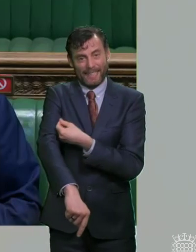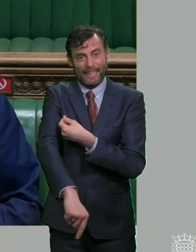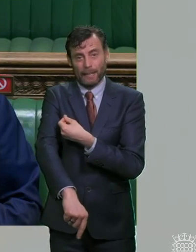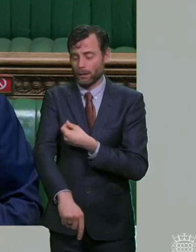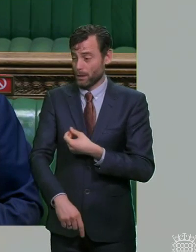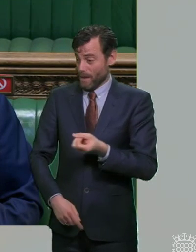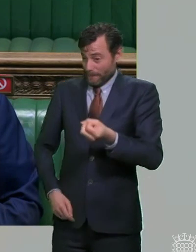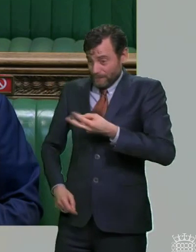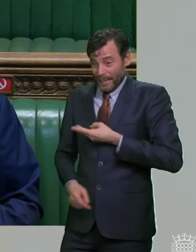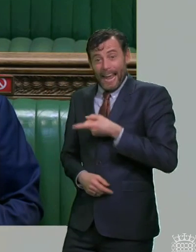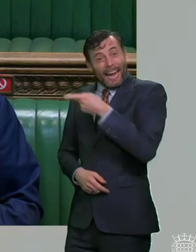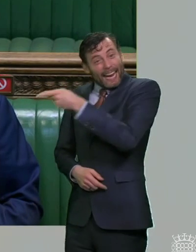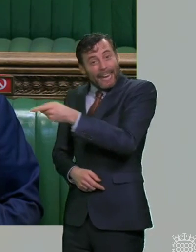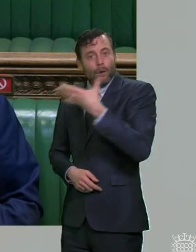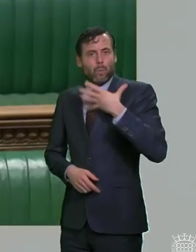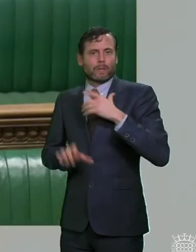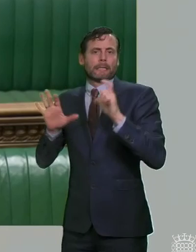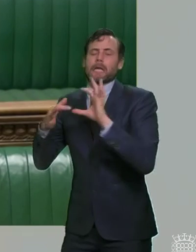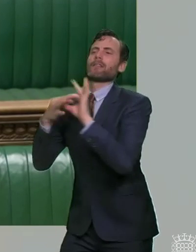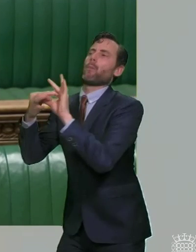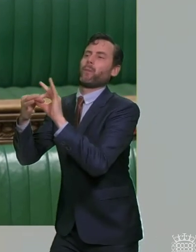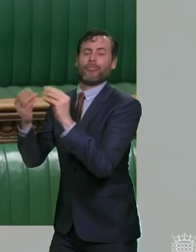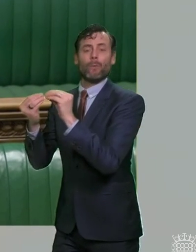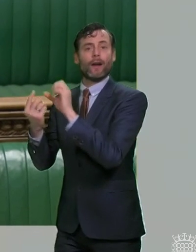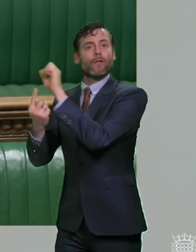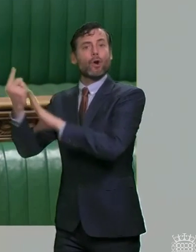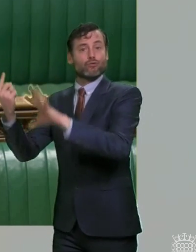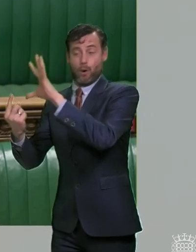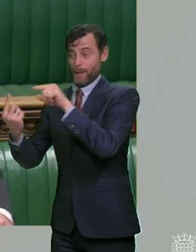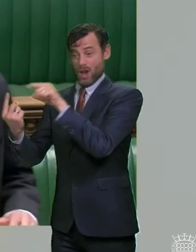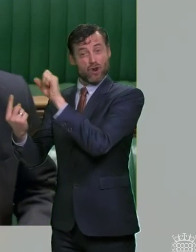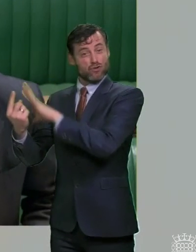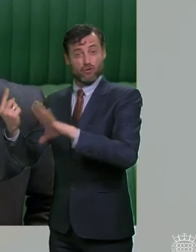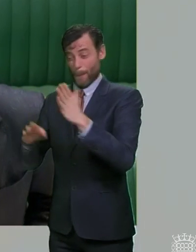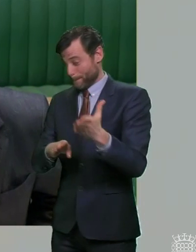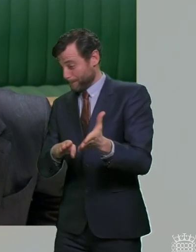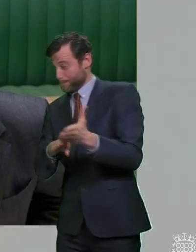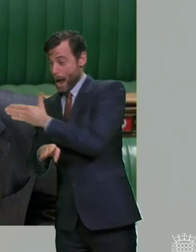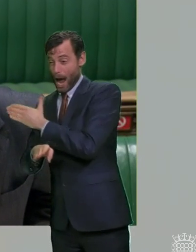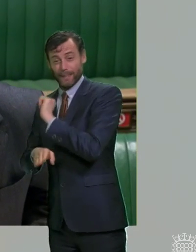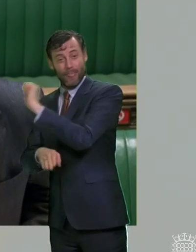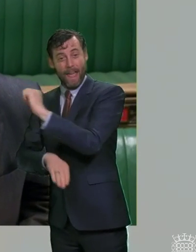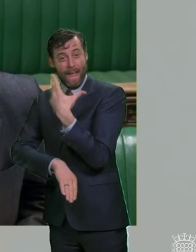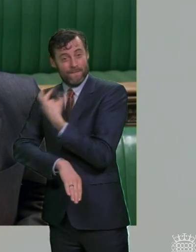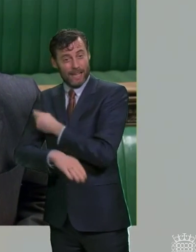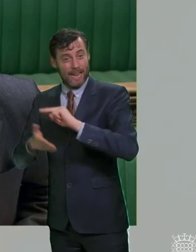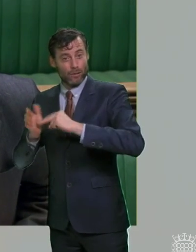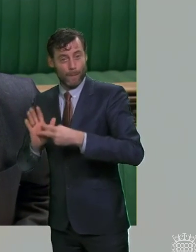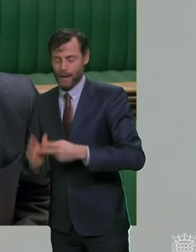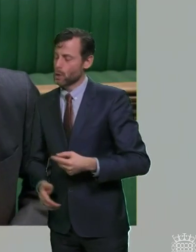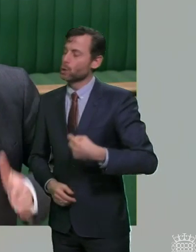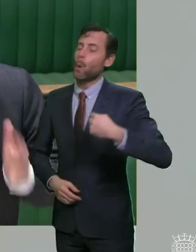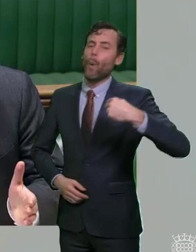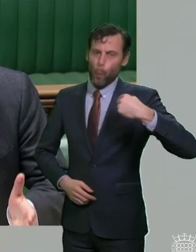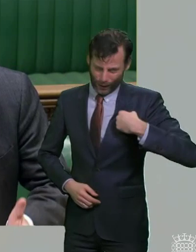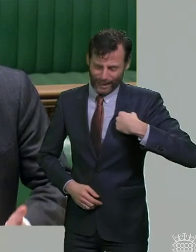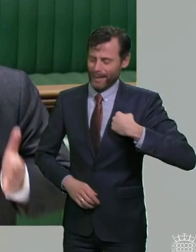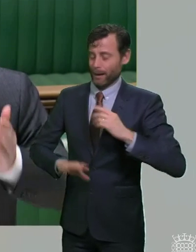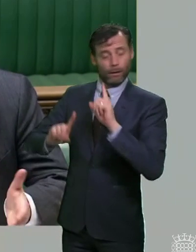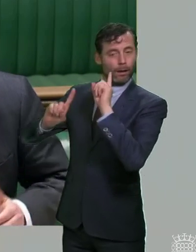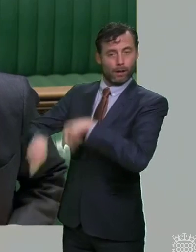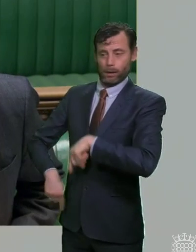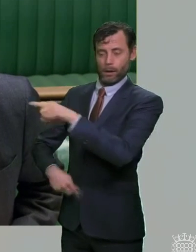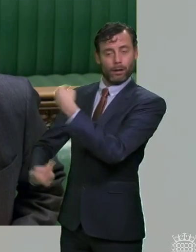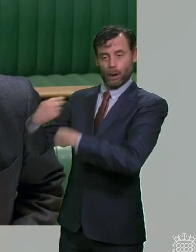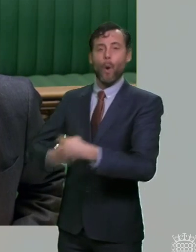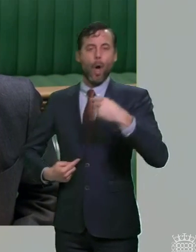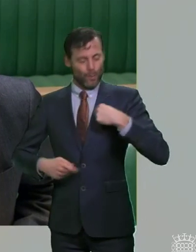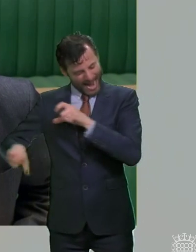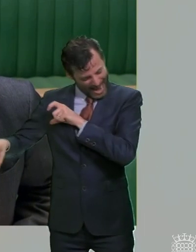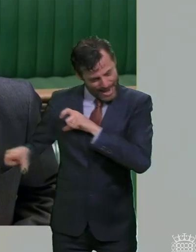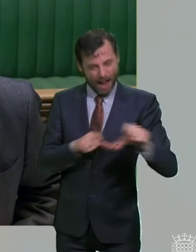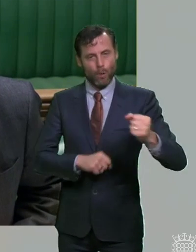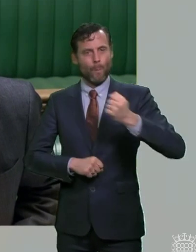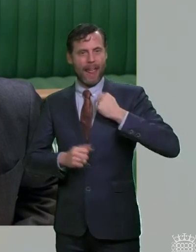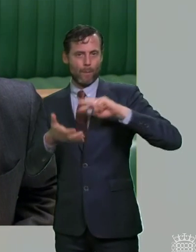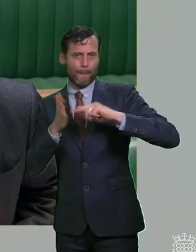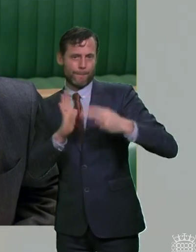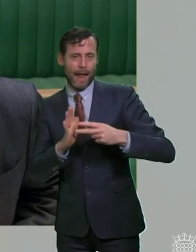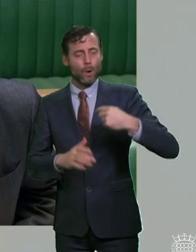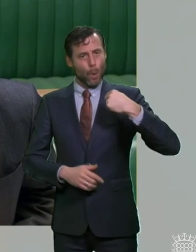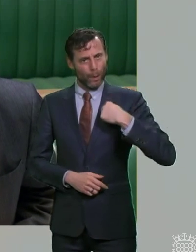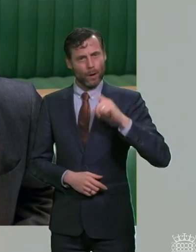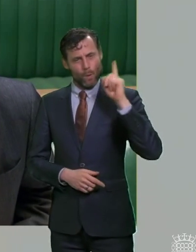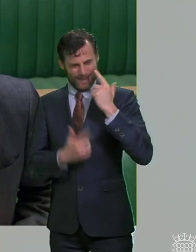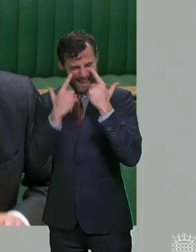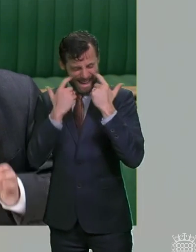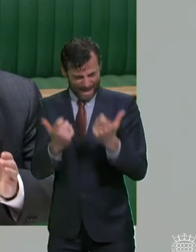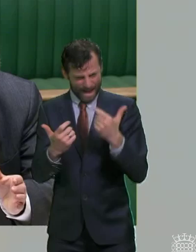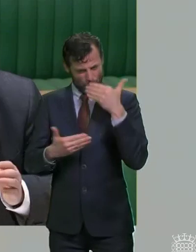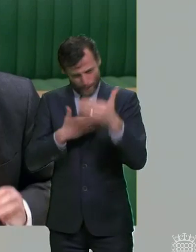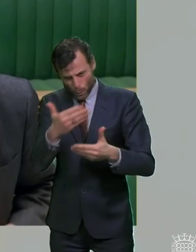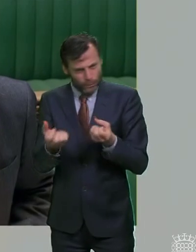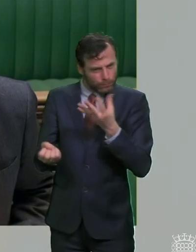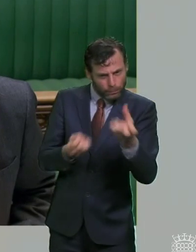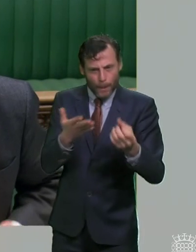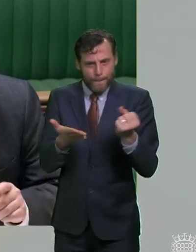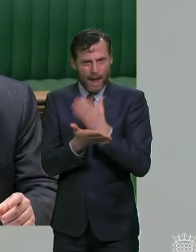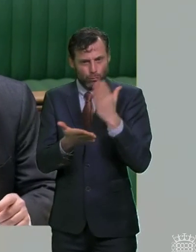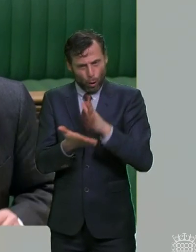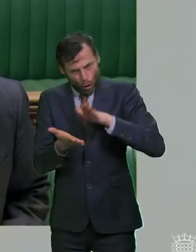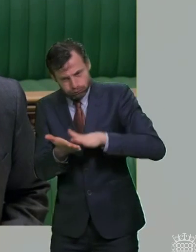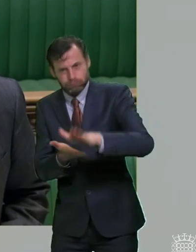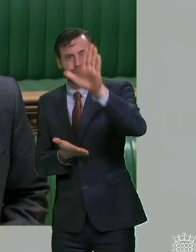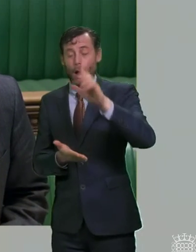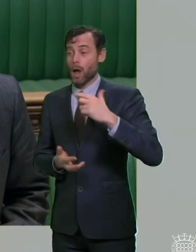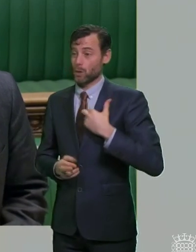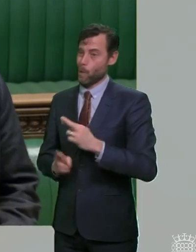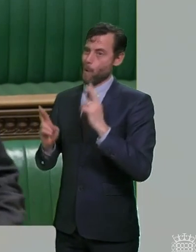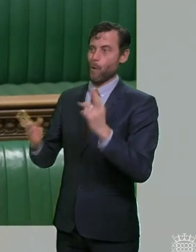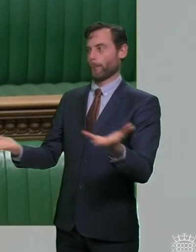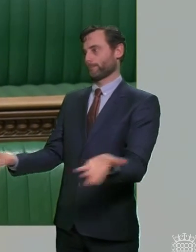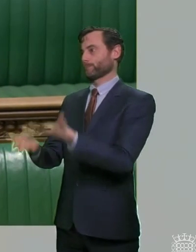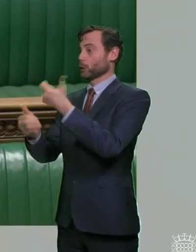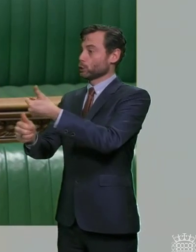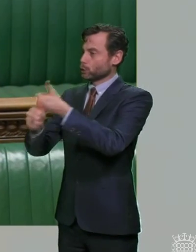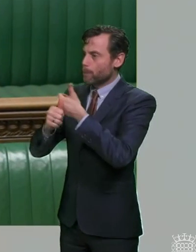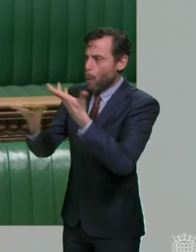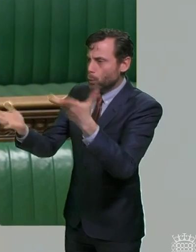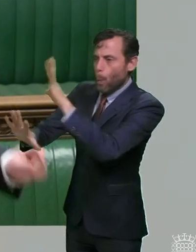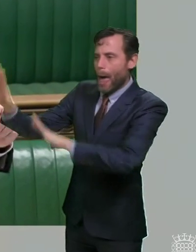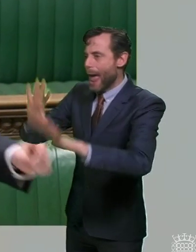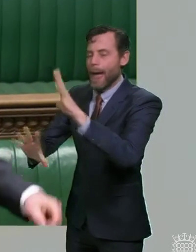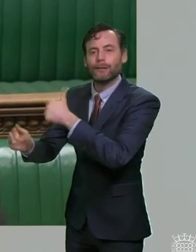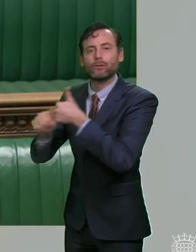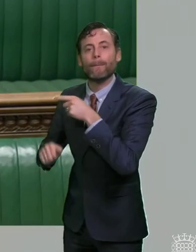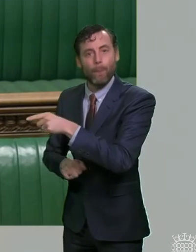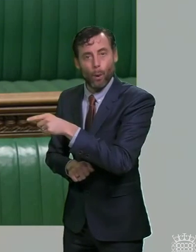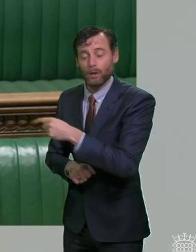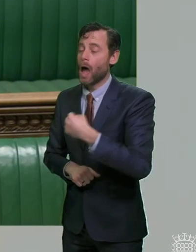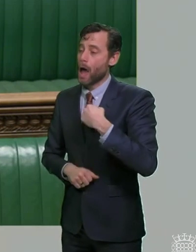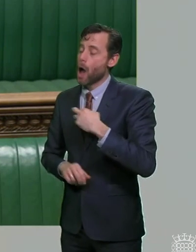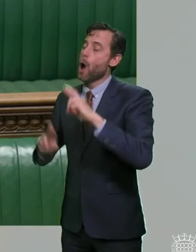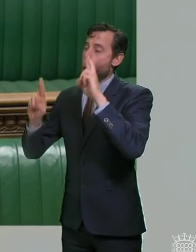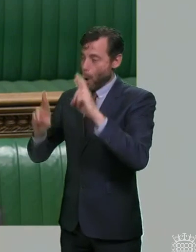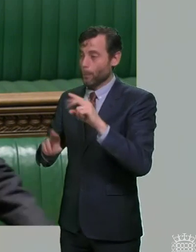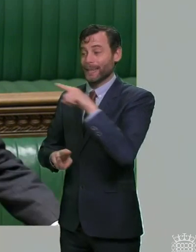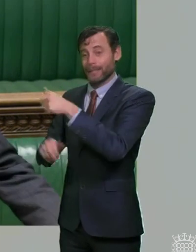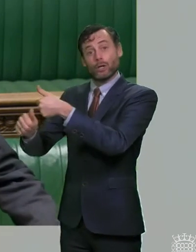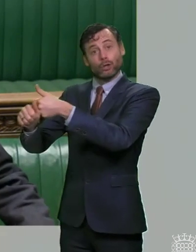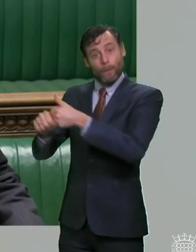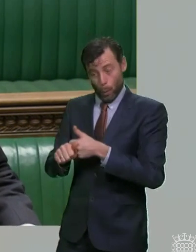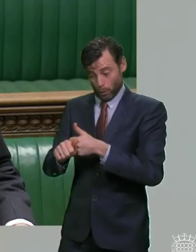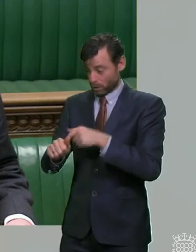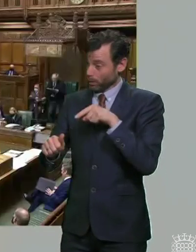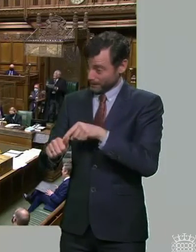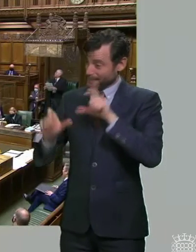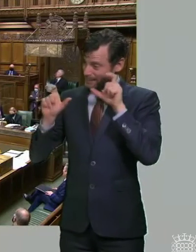He vacillates. We vaccinate. We are going to get on with our agenda, cautiously but irreversibly taking this country forward on a one-way road to freedom, and I very much hope that his support, which has been so evanescent in the past, will genuinely prove irreversible this time.